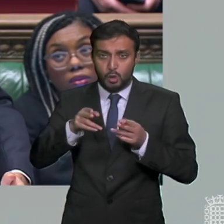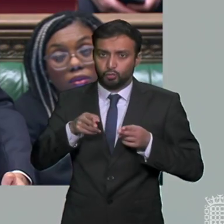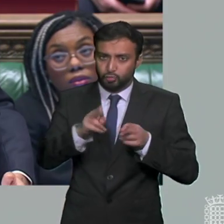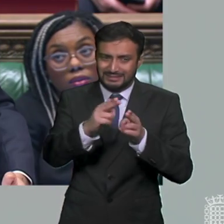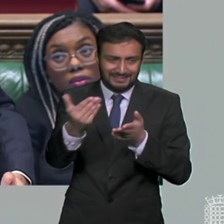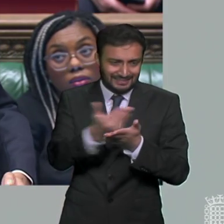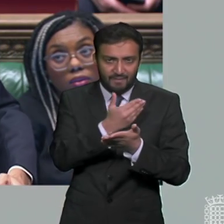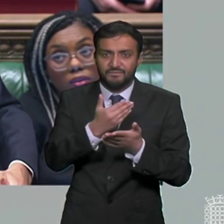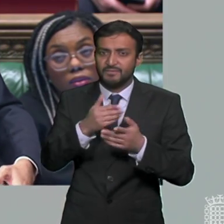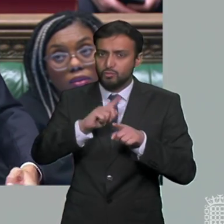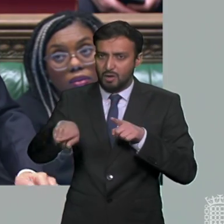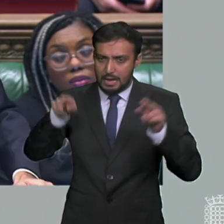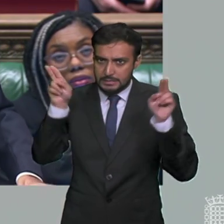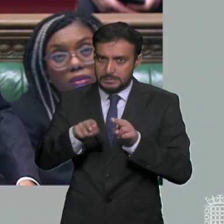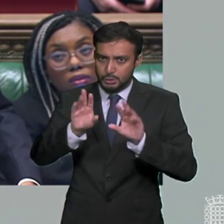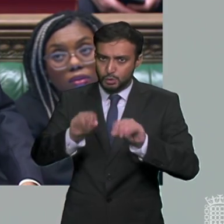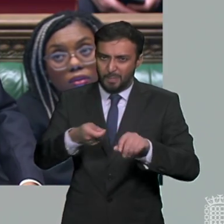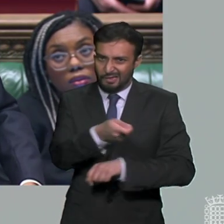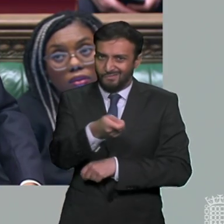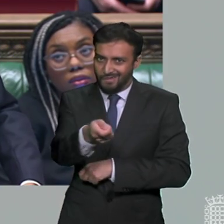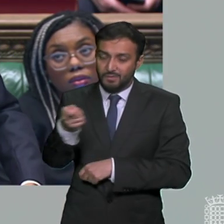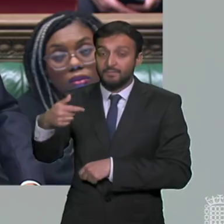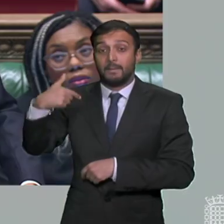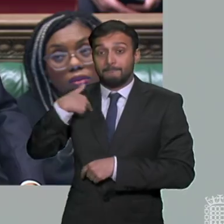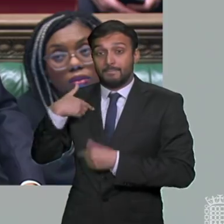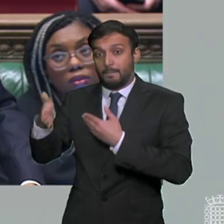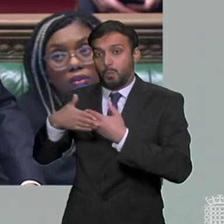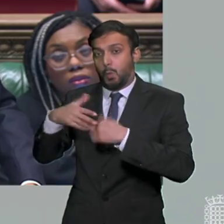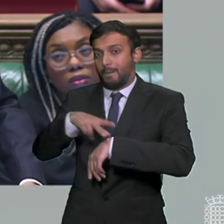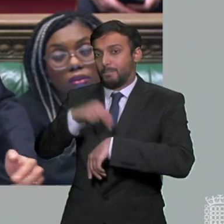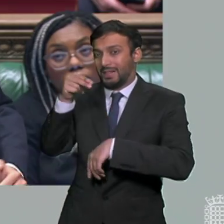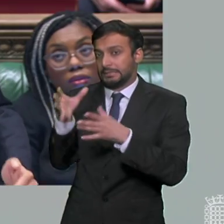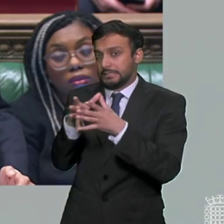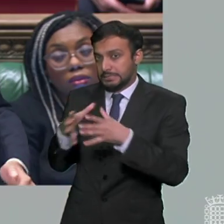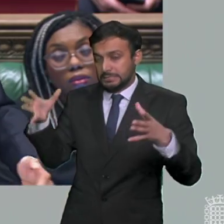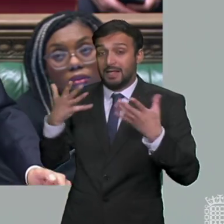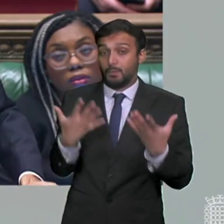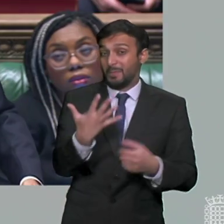We are boosting the number of police officers; as she will know, with 15,000, on our way to 20,000.